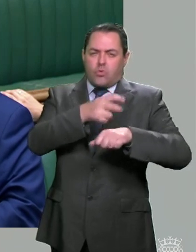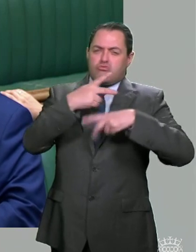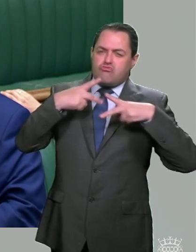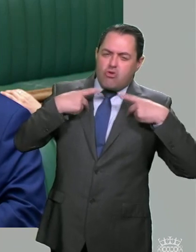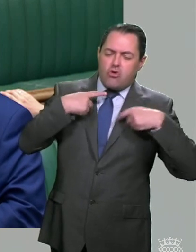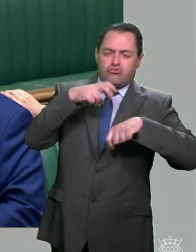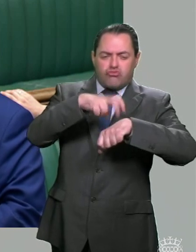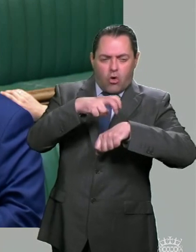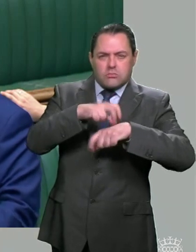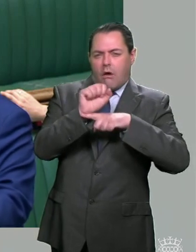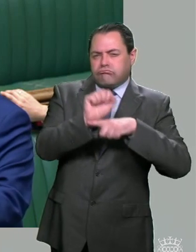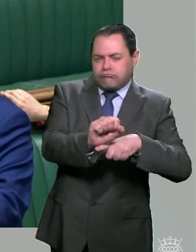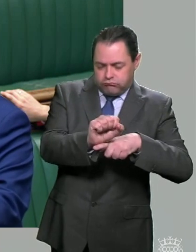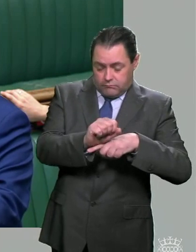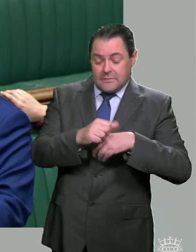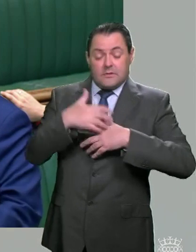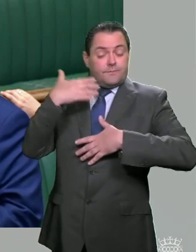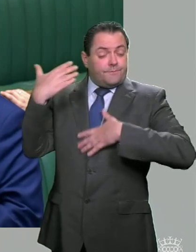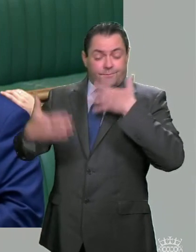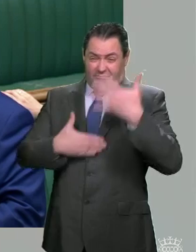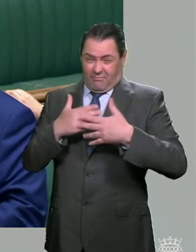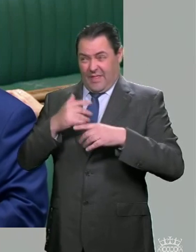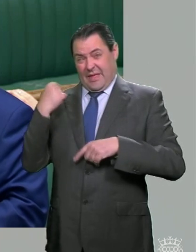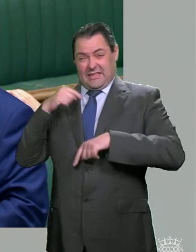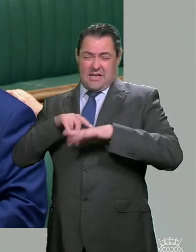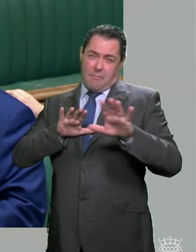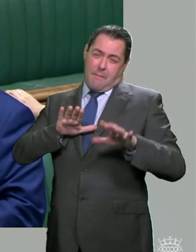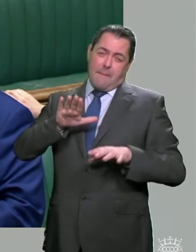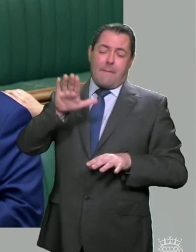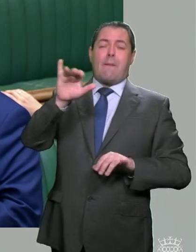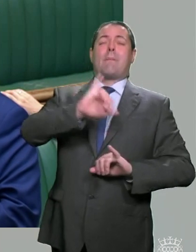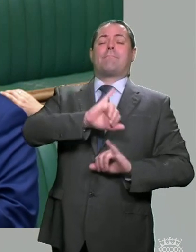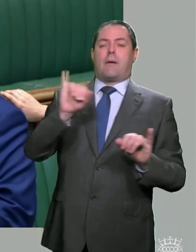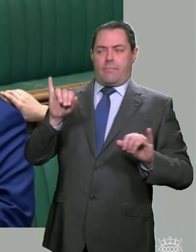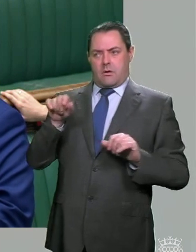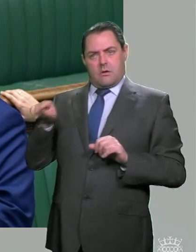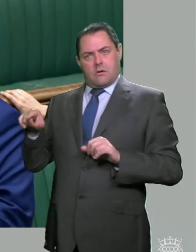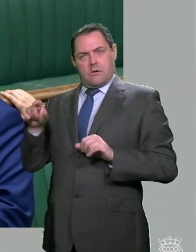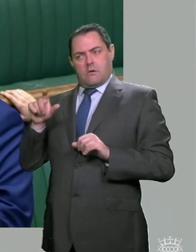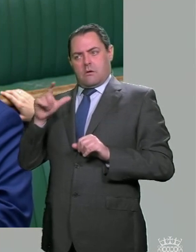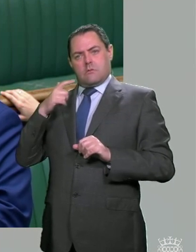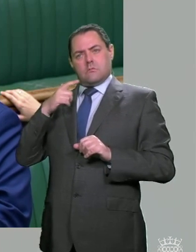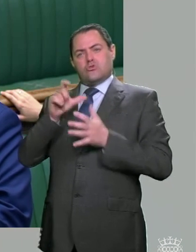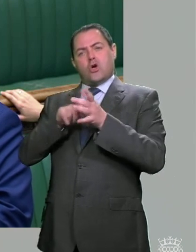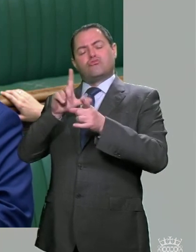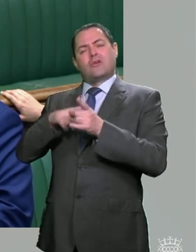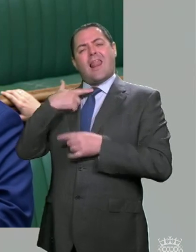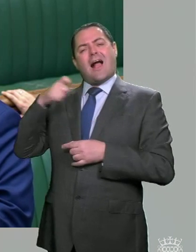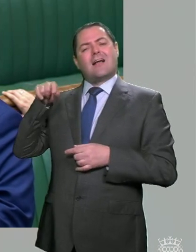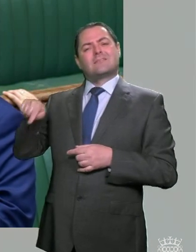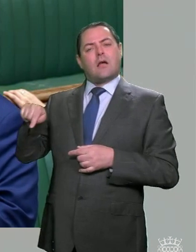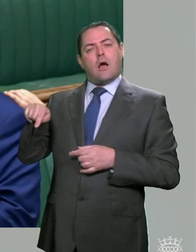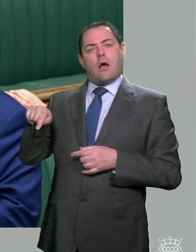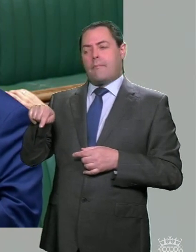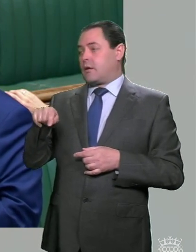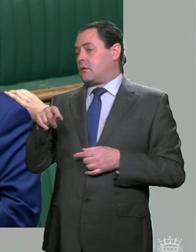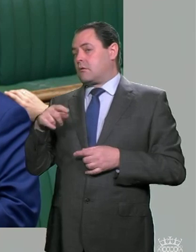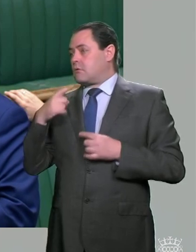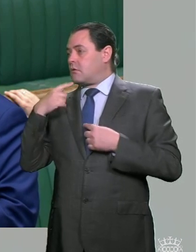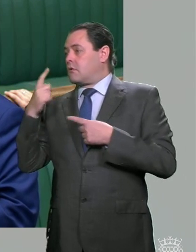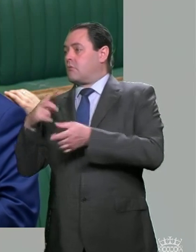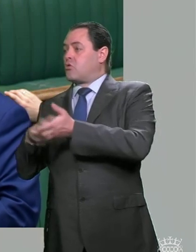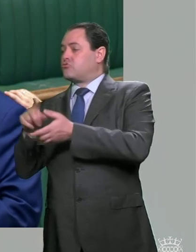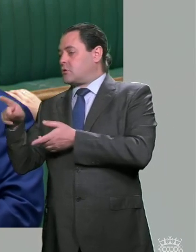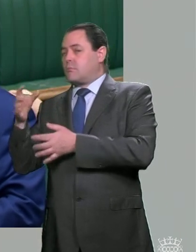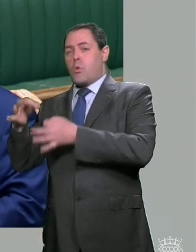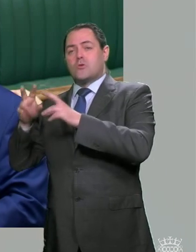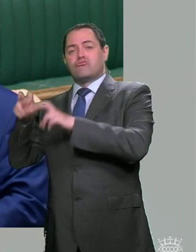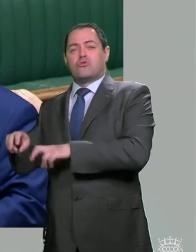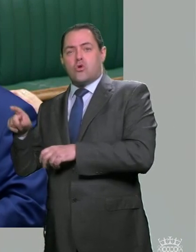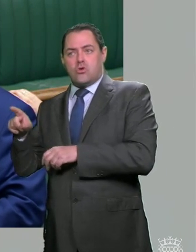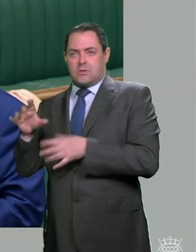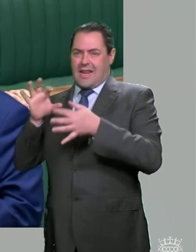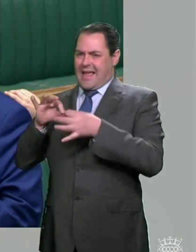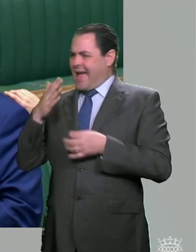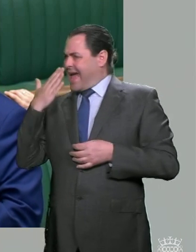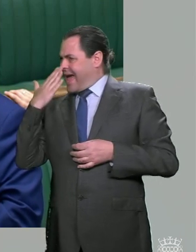Instead, during the height of this deadly pandemic, the Chancellor of the Duchy of Lancaster used these emergency contracts to commission political research on—and I quote—